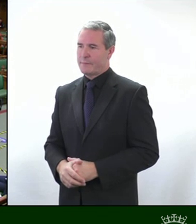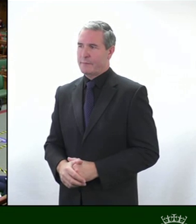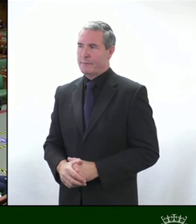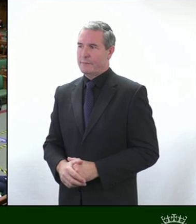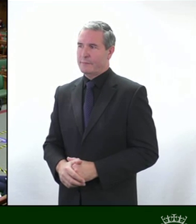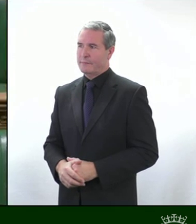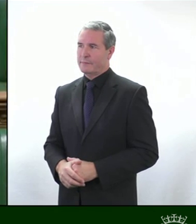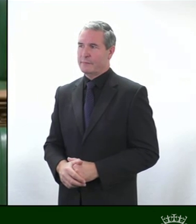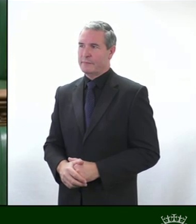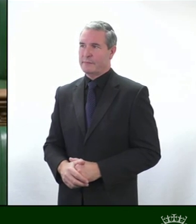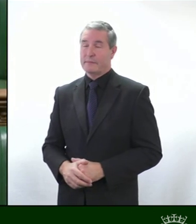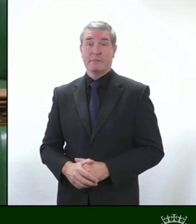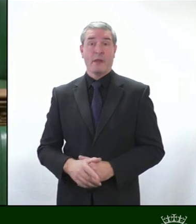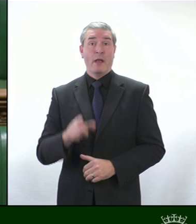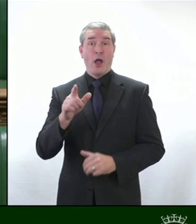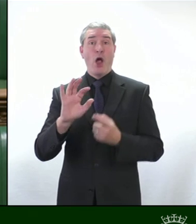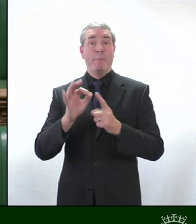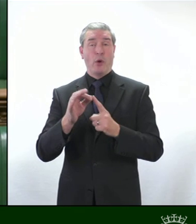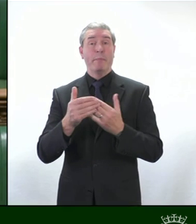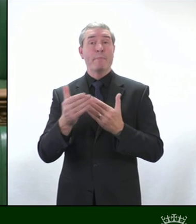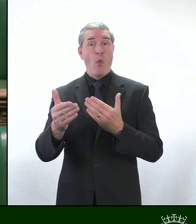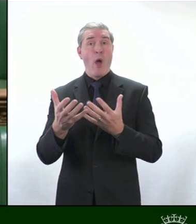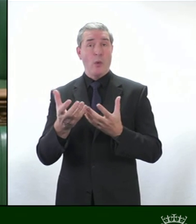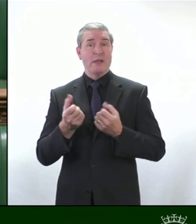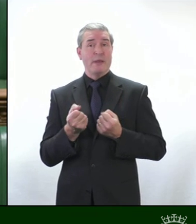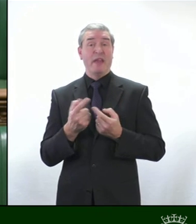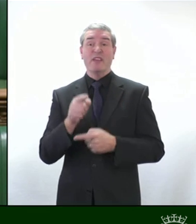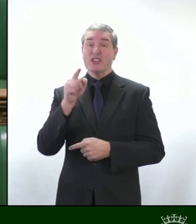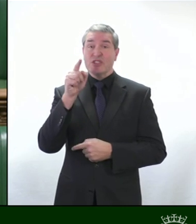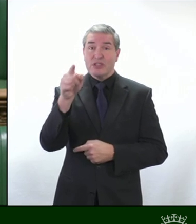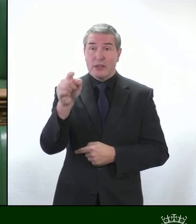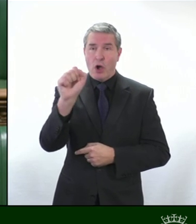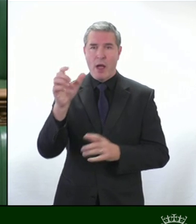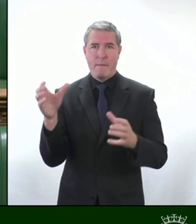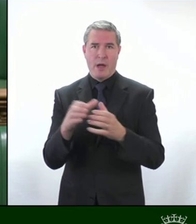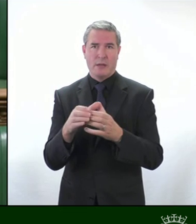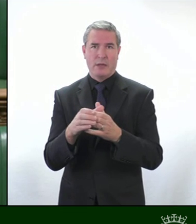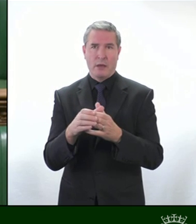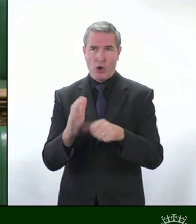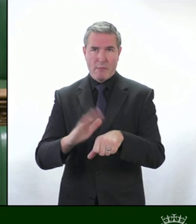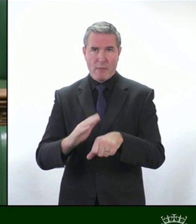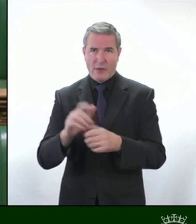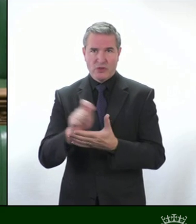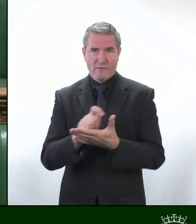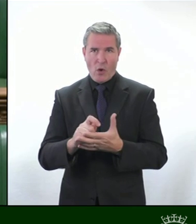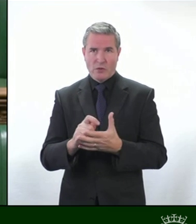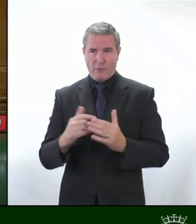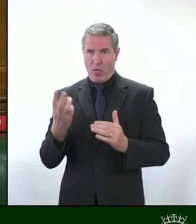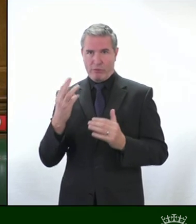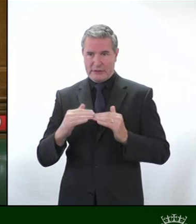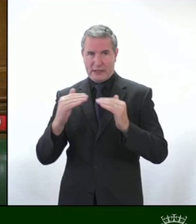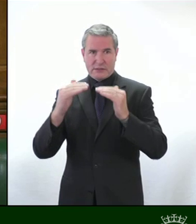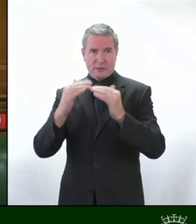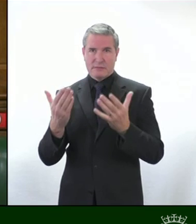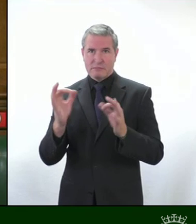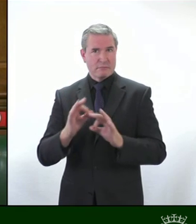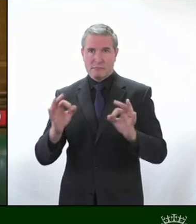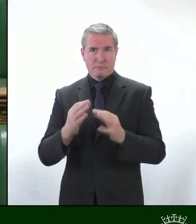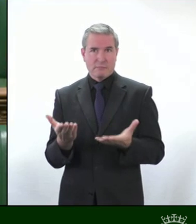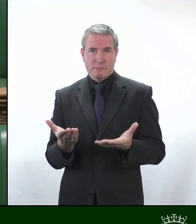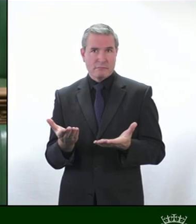I would take the hon. Lady’s point more seriously if she and her party could be bothered to vote for measures—